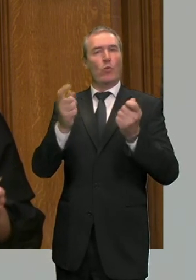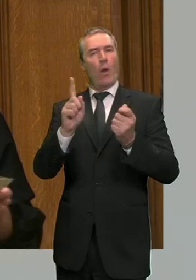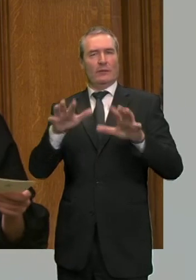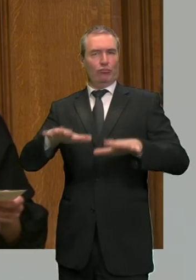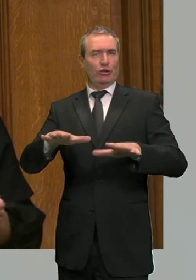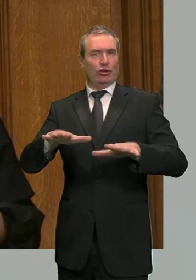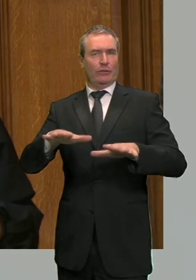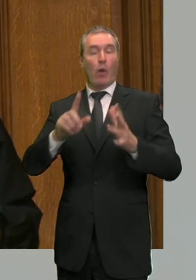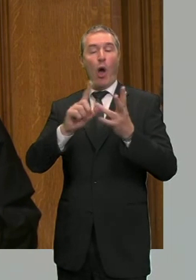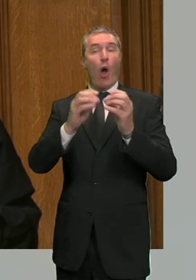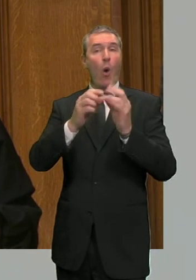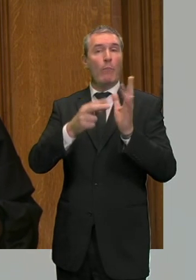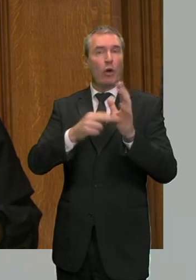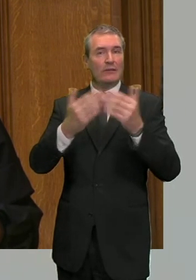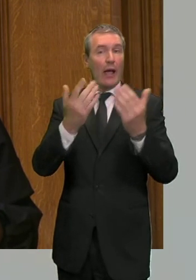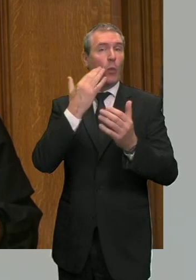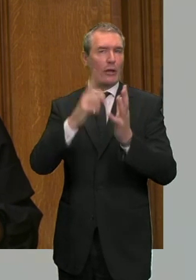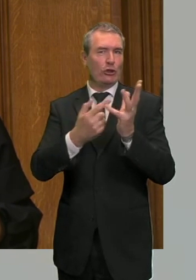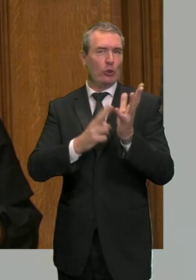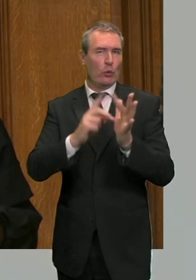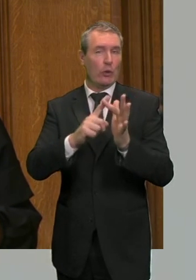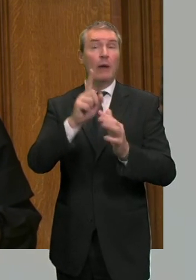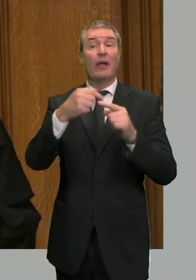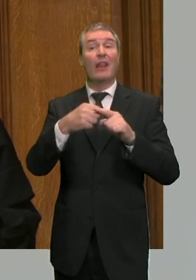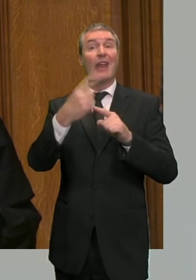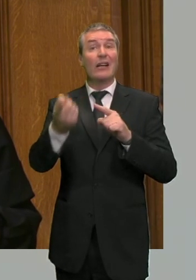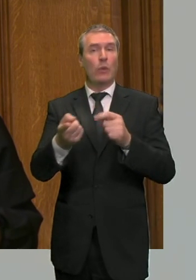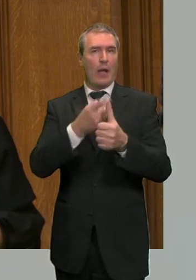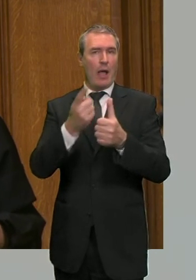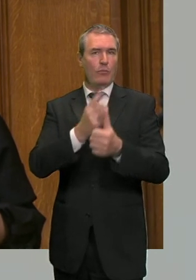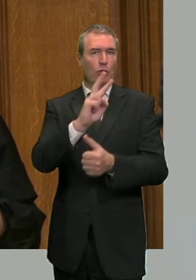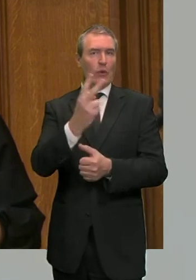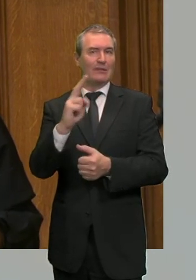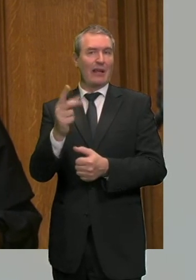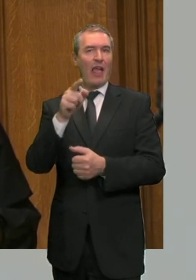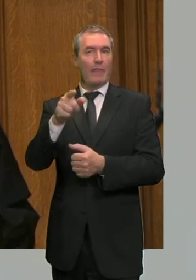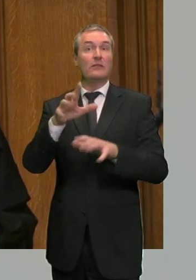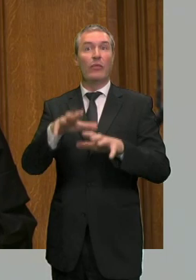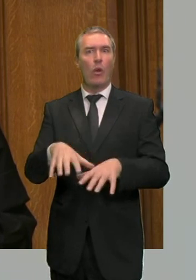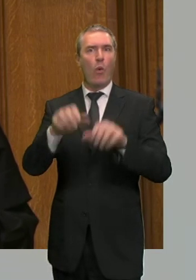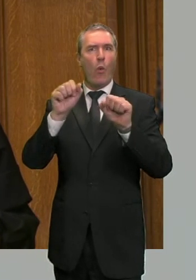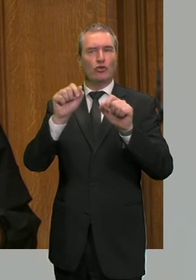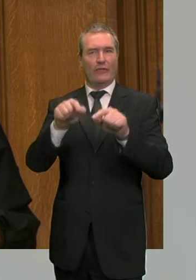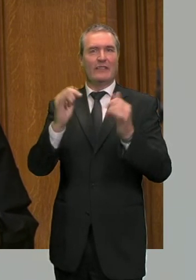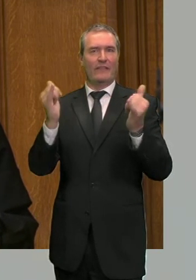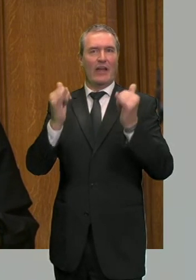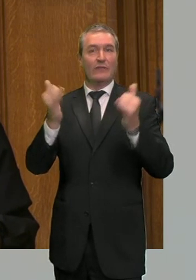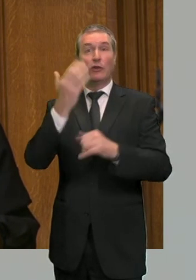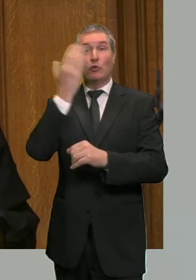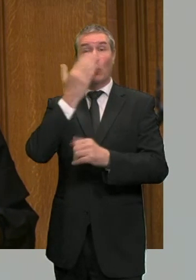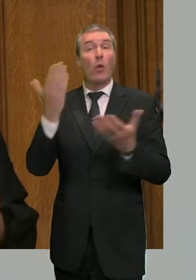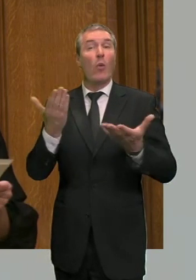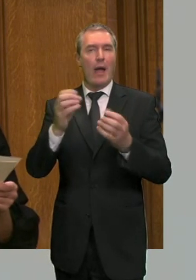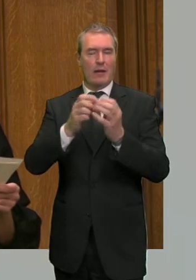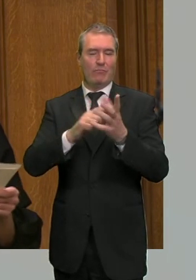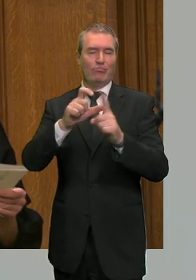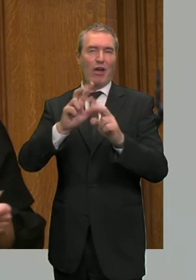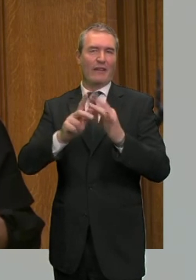OBON Day is held in June. However, next week, on 22 April, will be the launch at a school in Bradford.